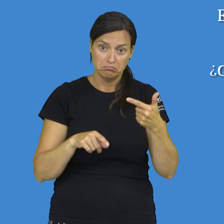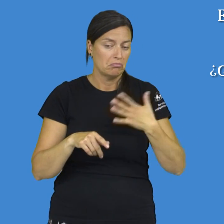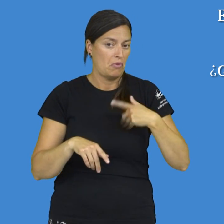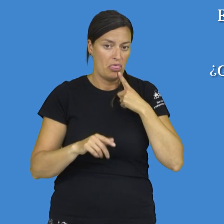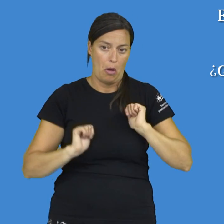querer decir